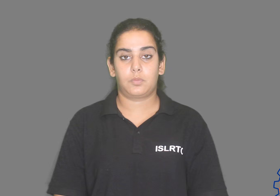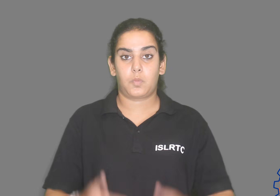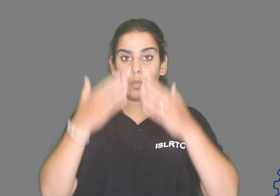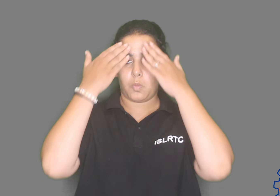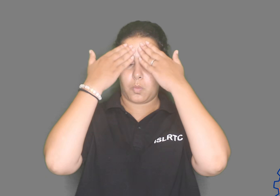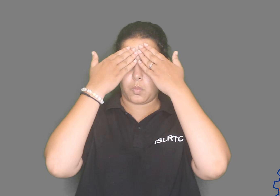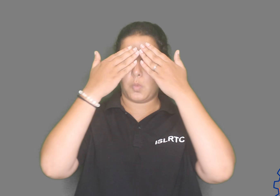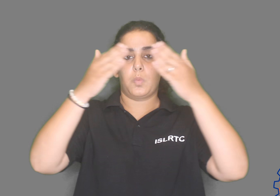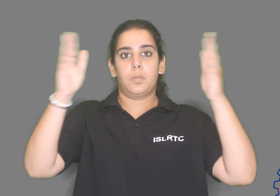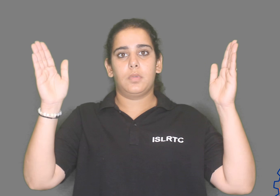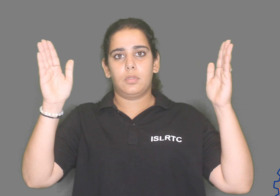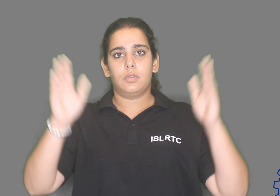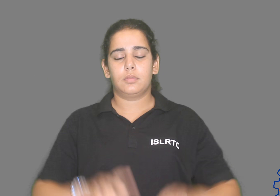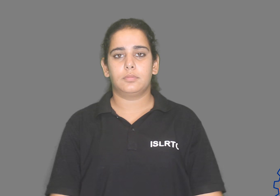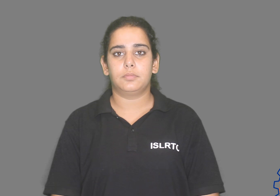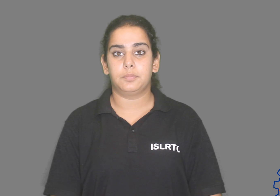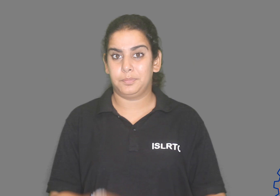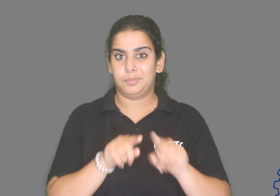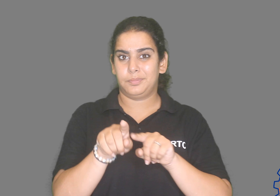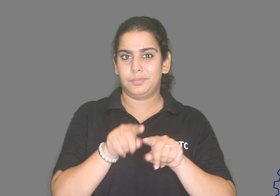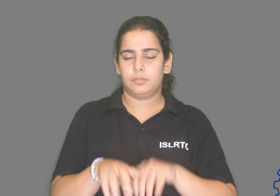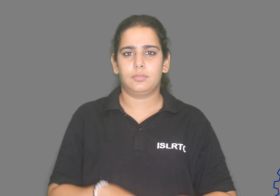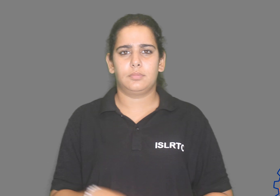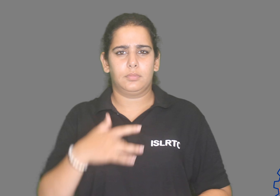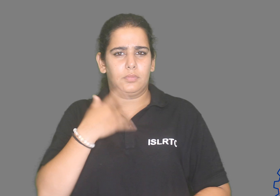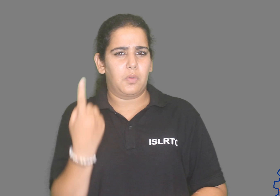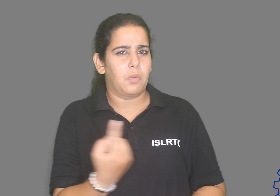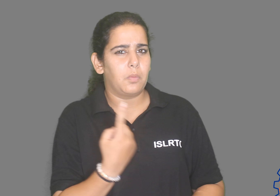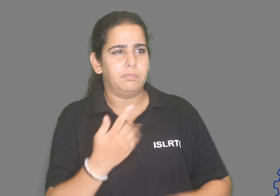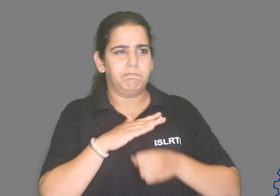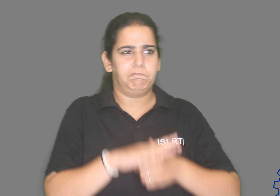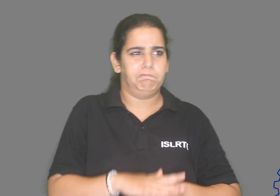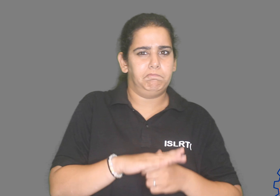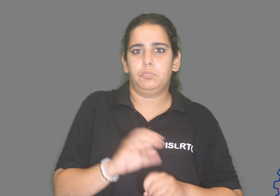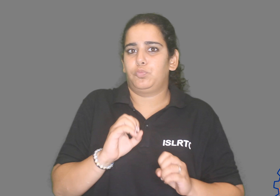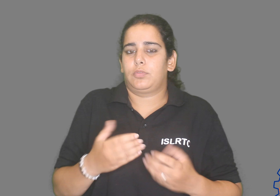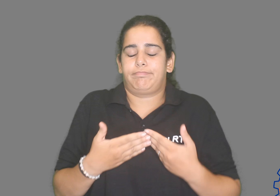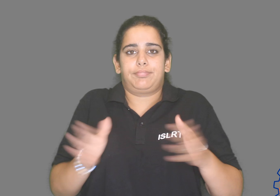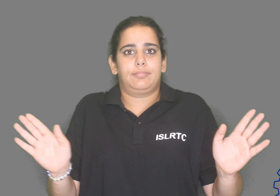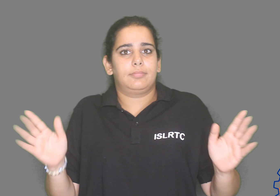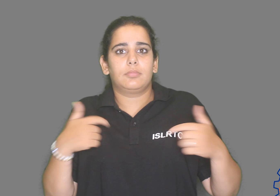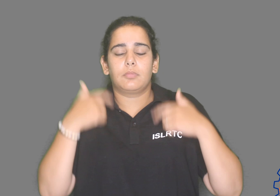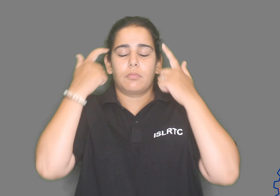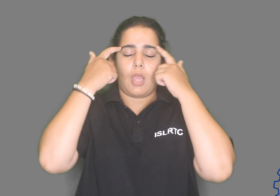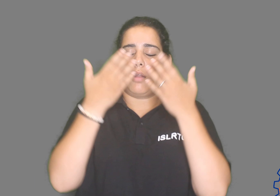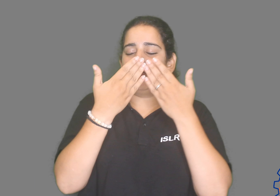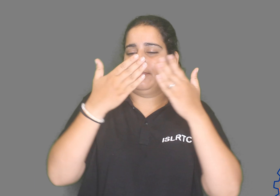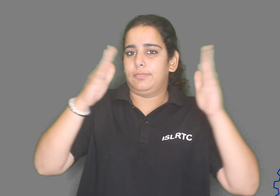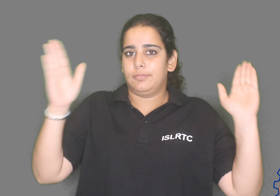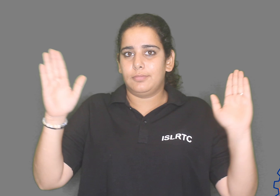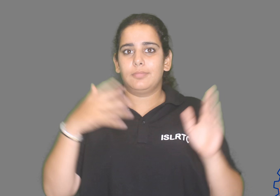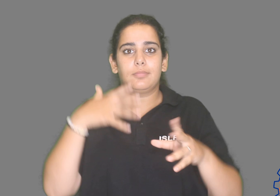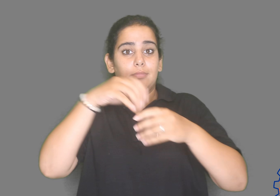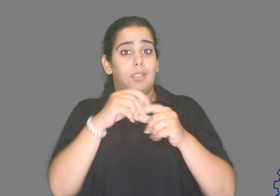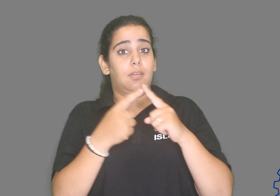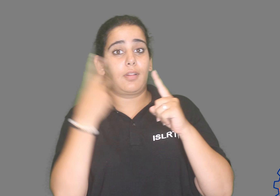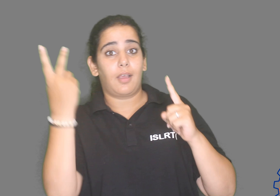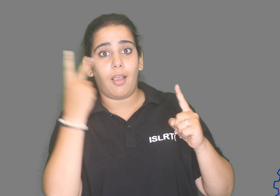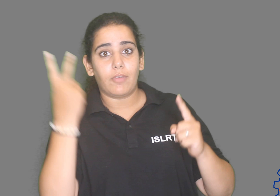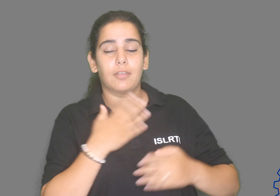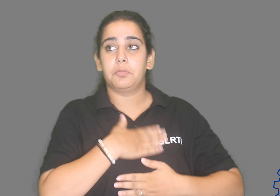Openness the quality or state of being relatively free from obstruction or relatively unoccupied